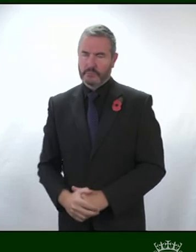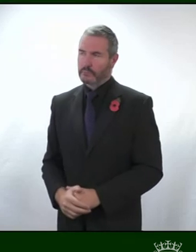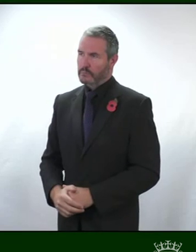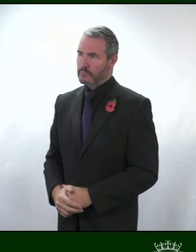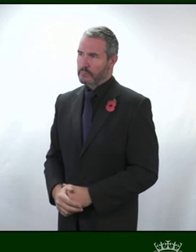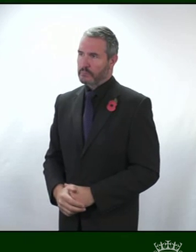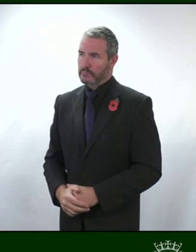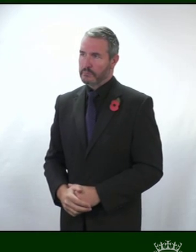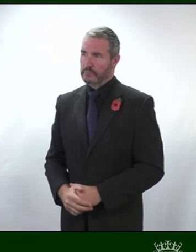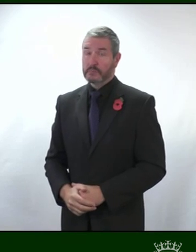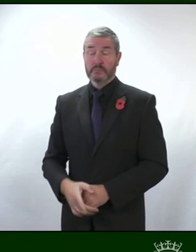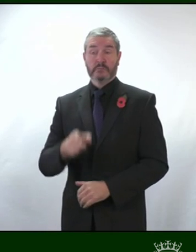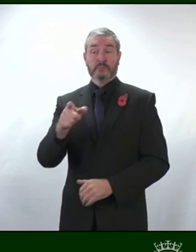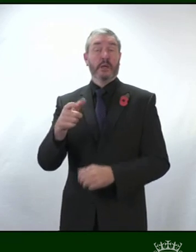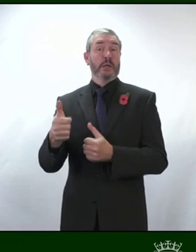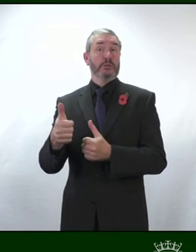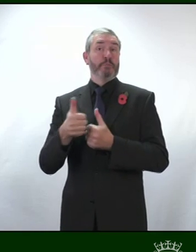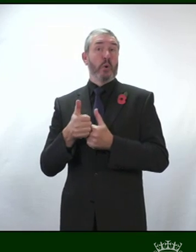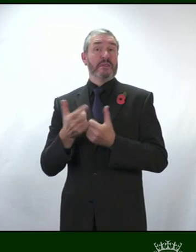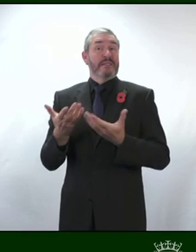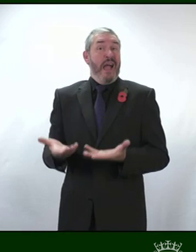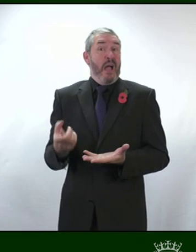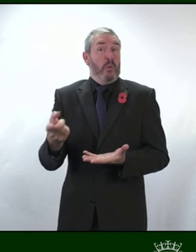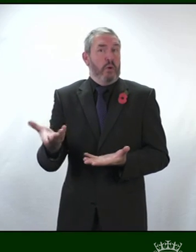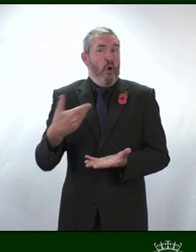I am grateful for the support that the right hon.